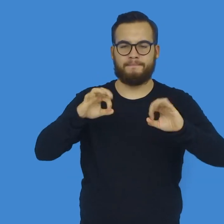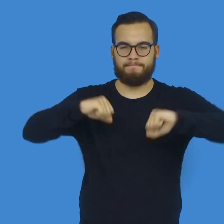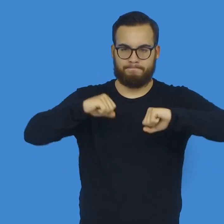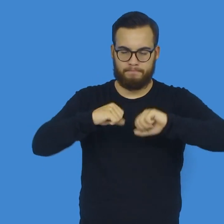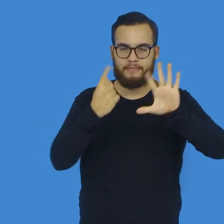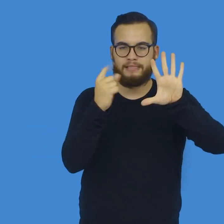mayor